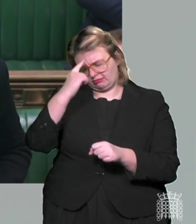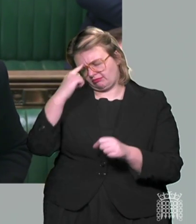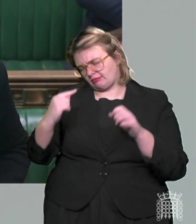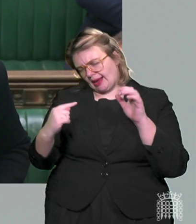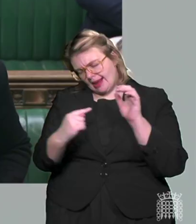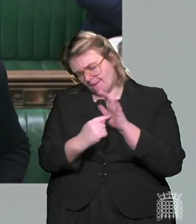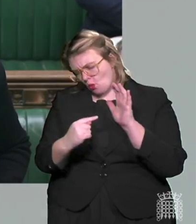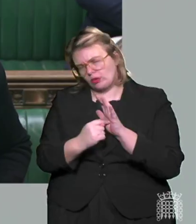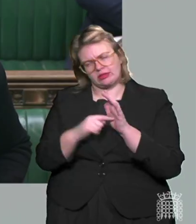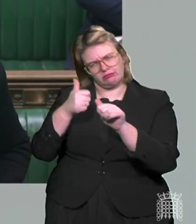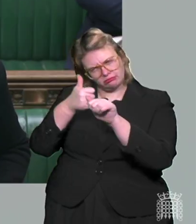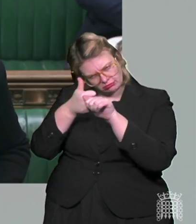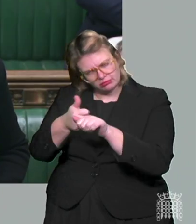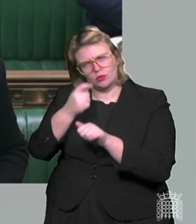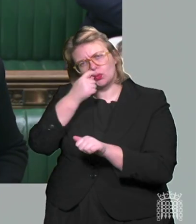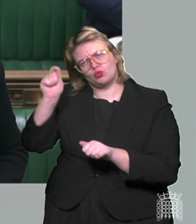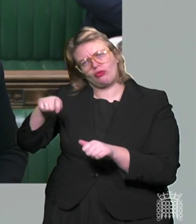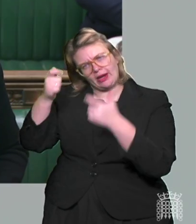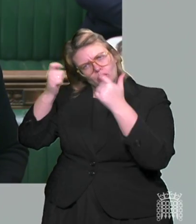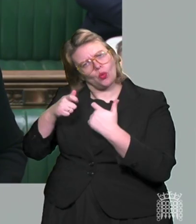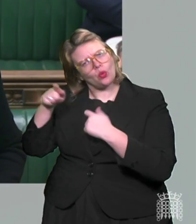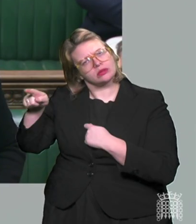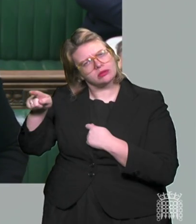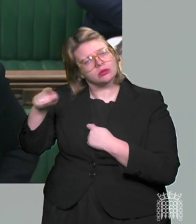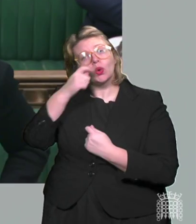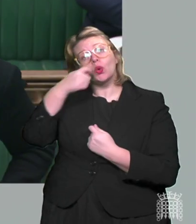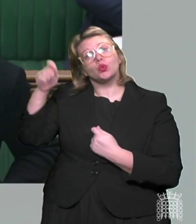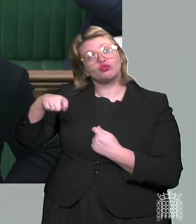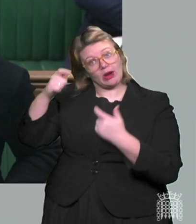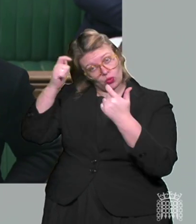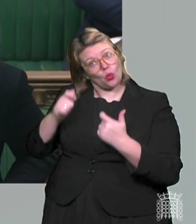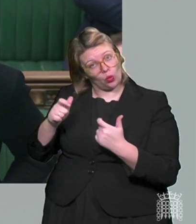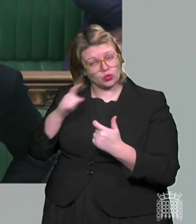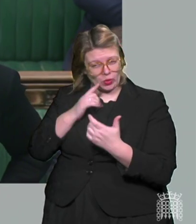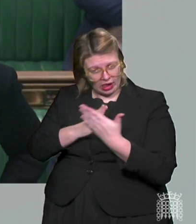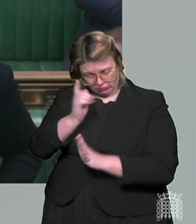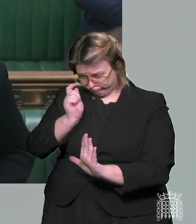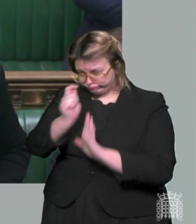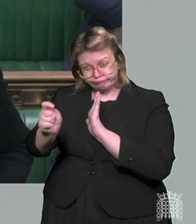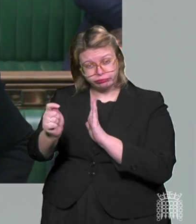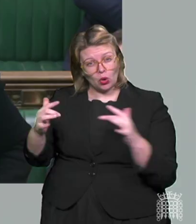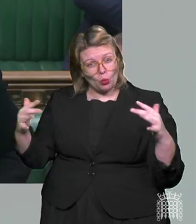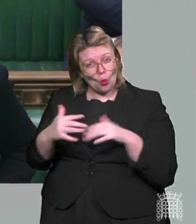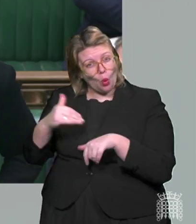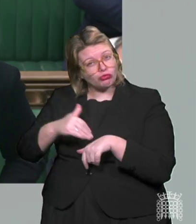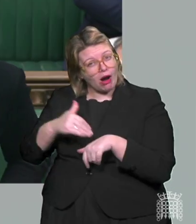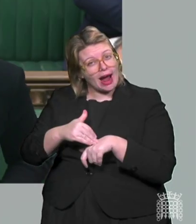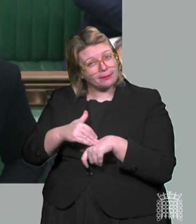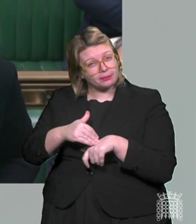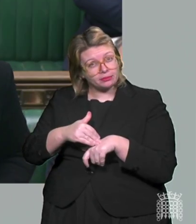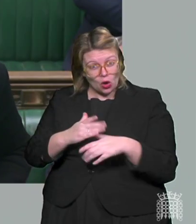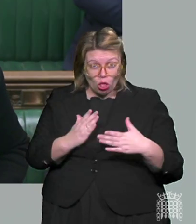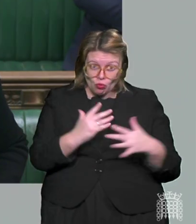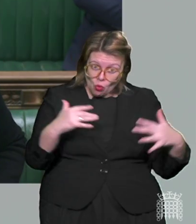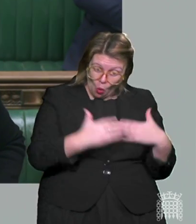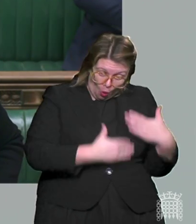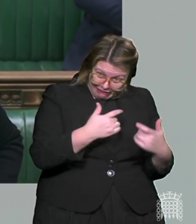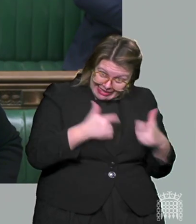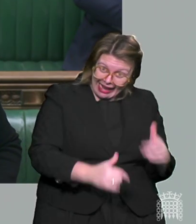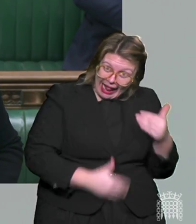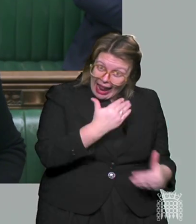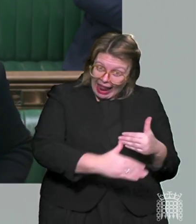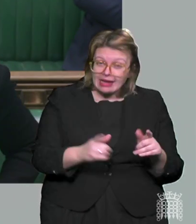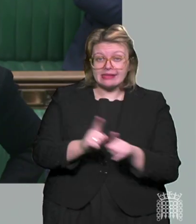Ukraine’s judiciary should be congratulated on prosecuting war crimes right now, in real time, during a brutal conflict.